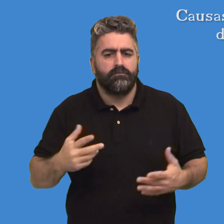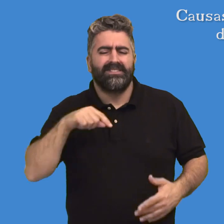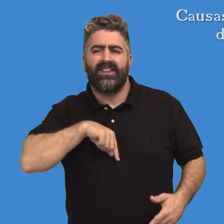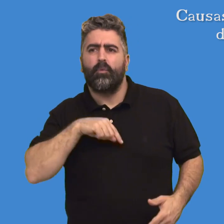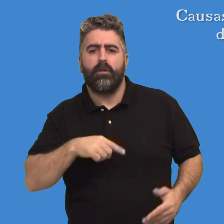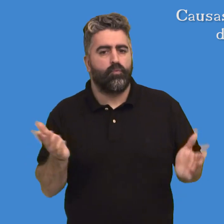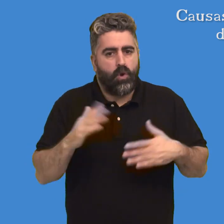sentir